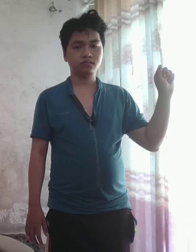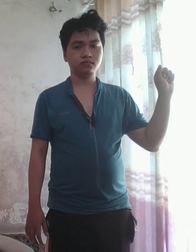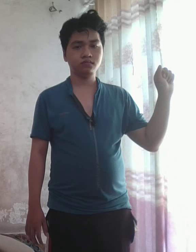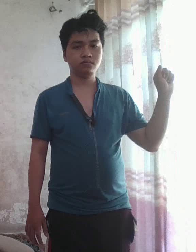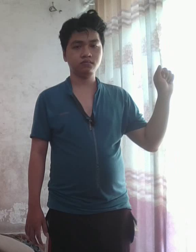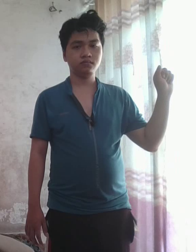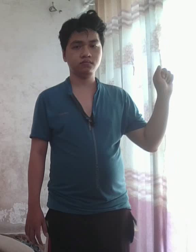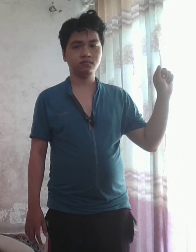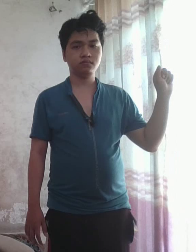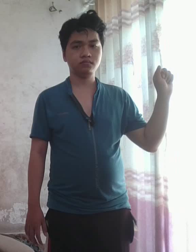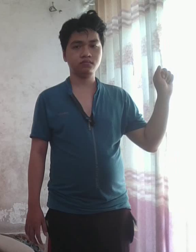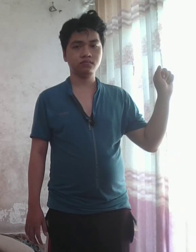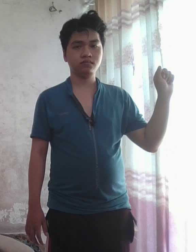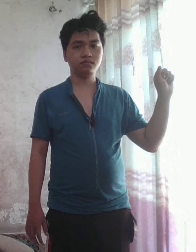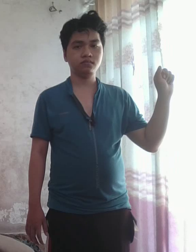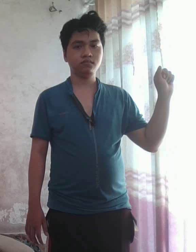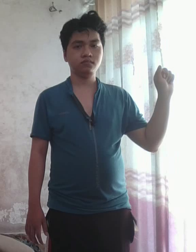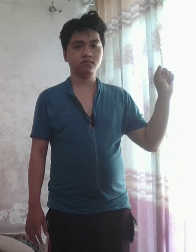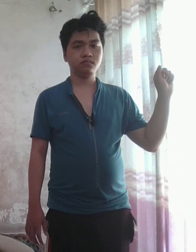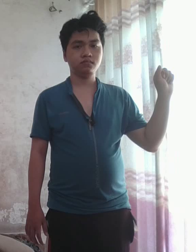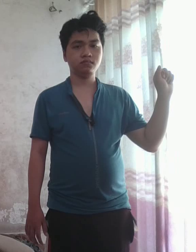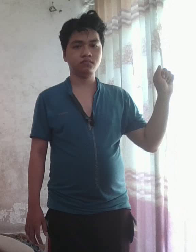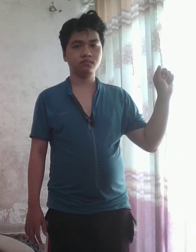a